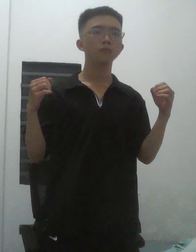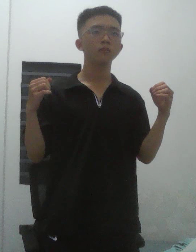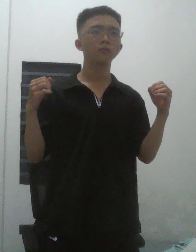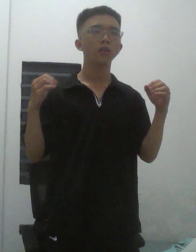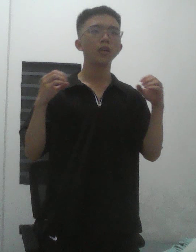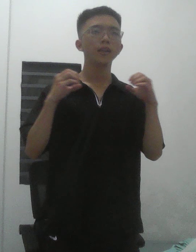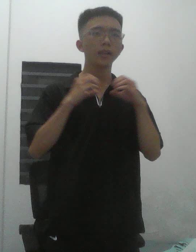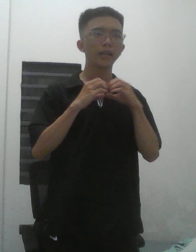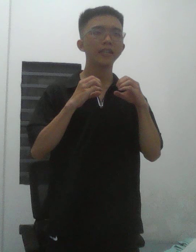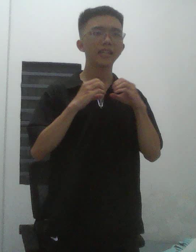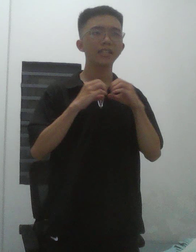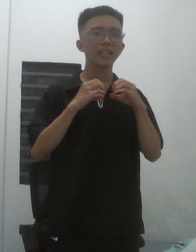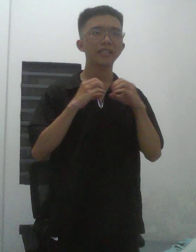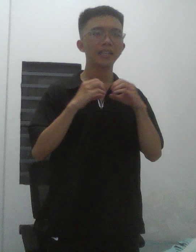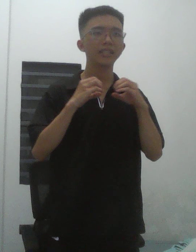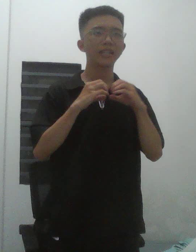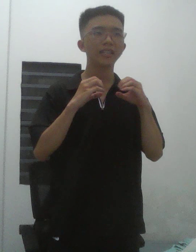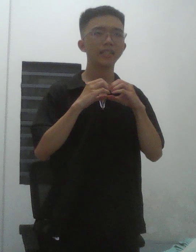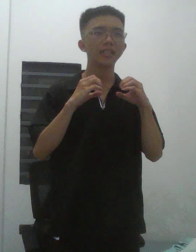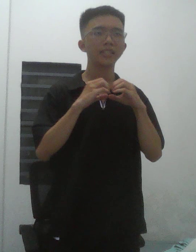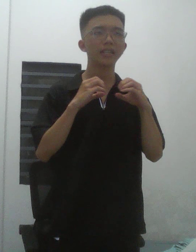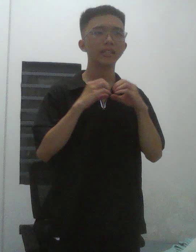cai nhau